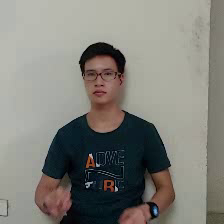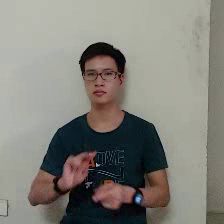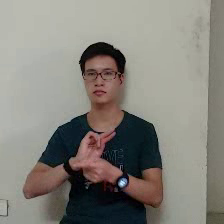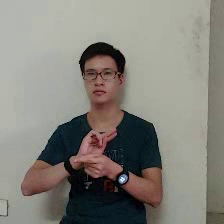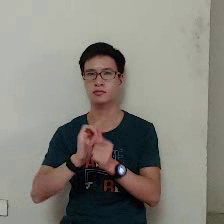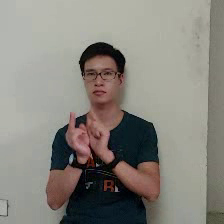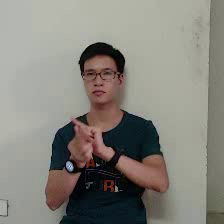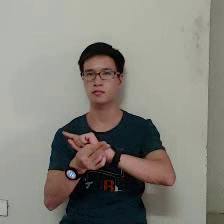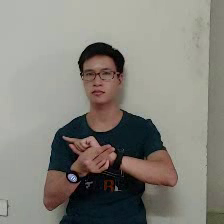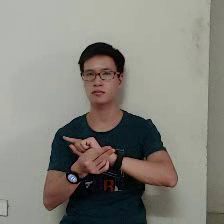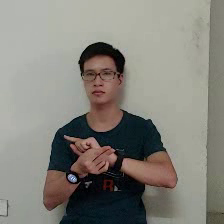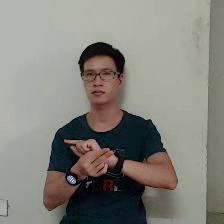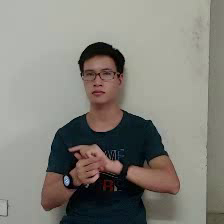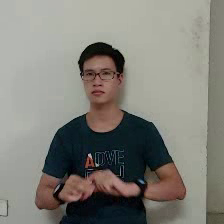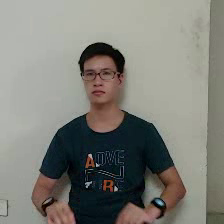Phục hồi